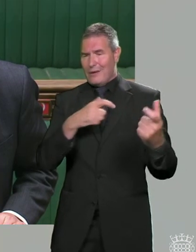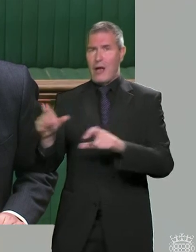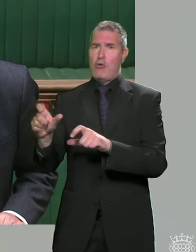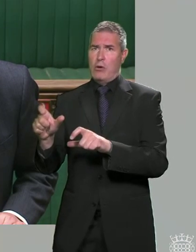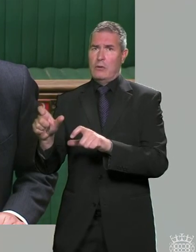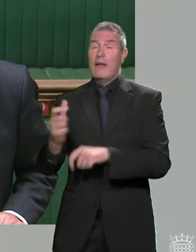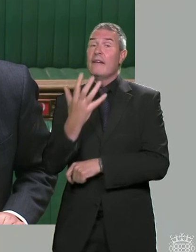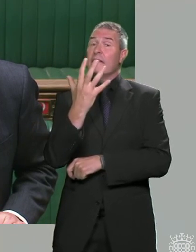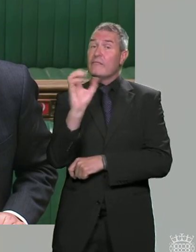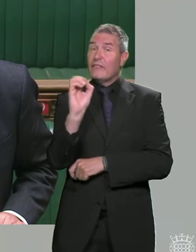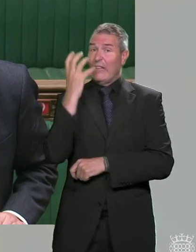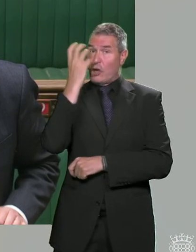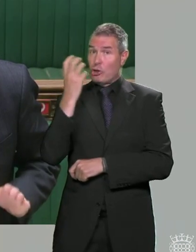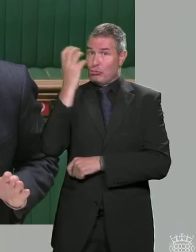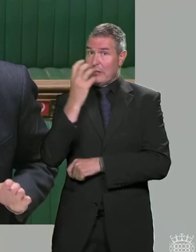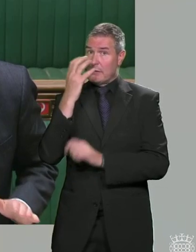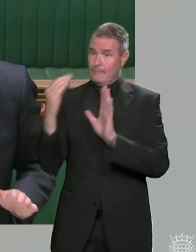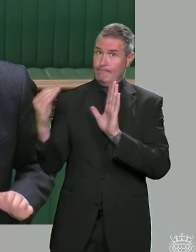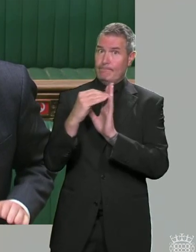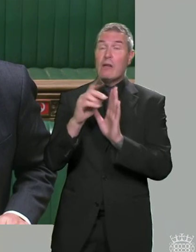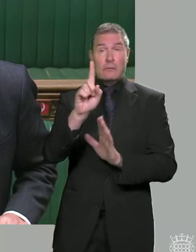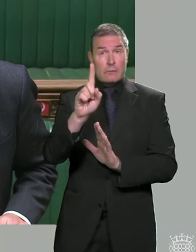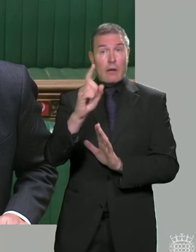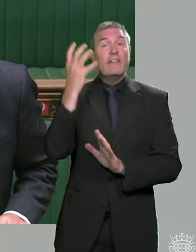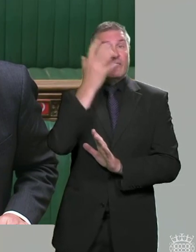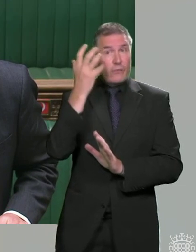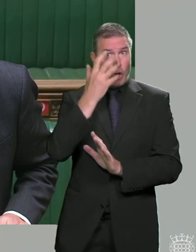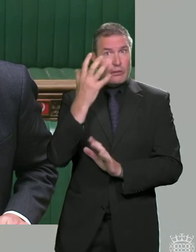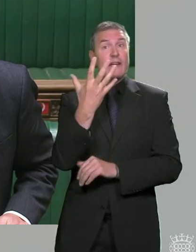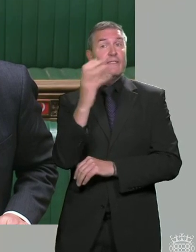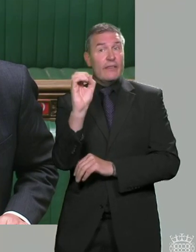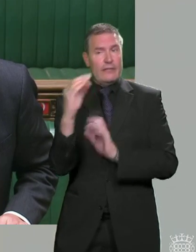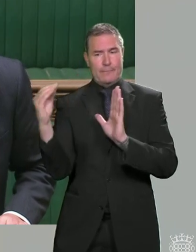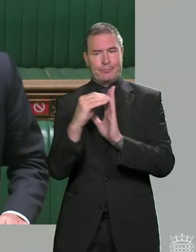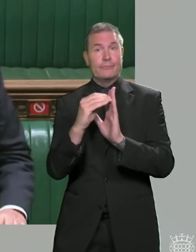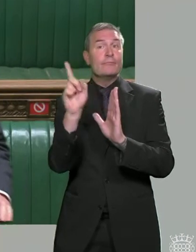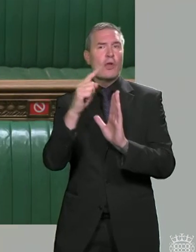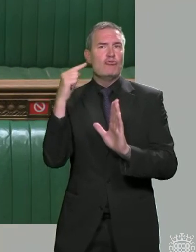We have 50 countries on the red list.